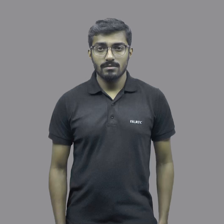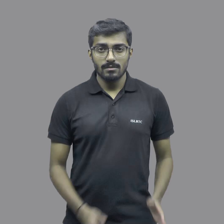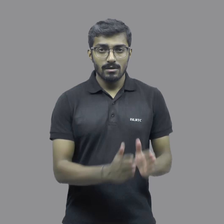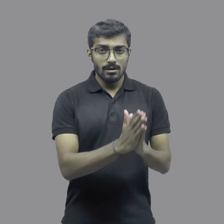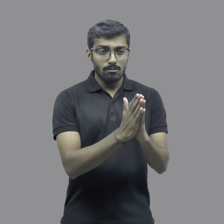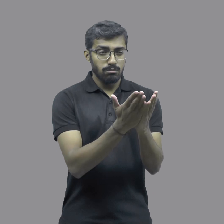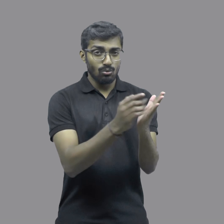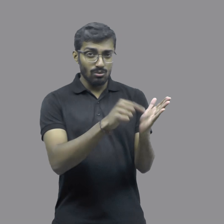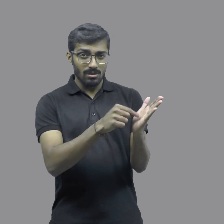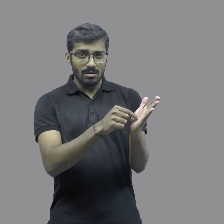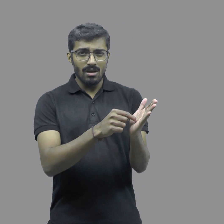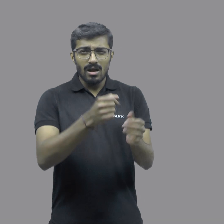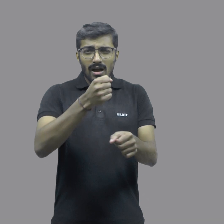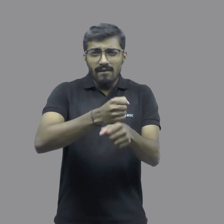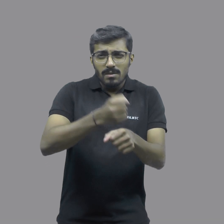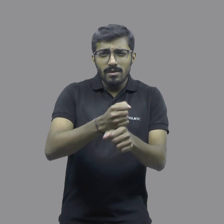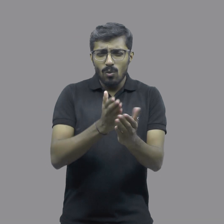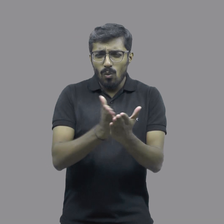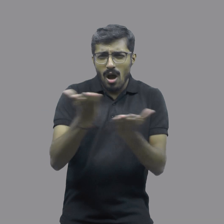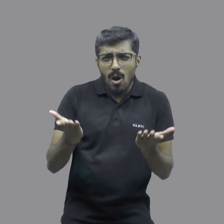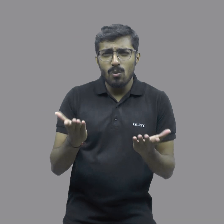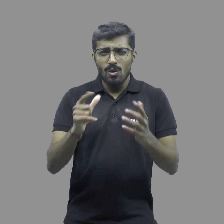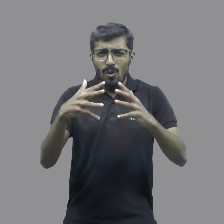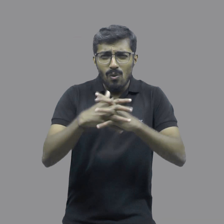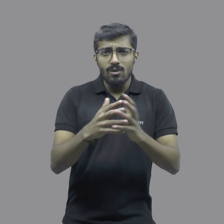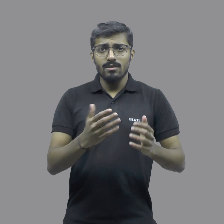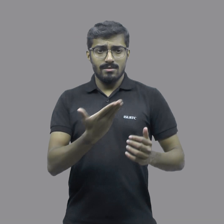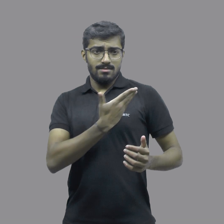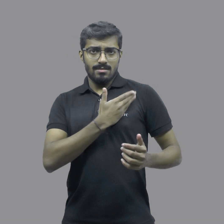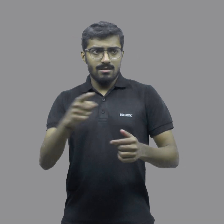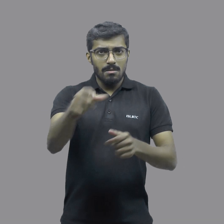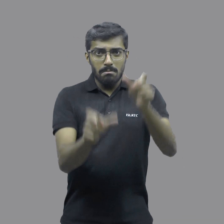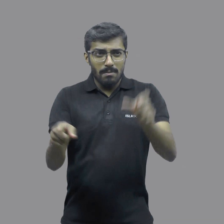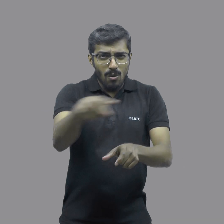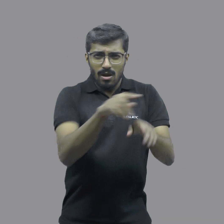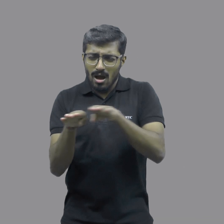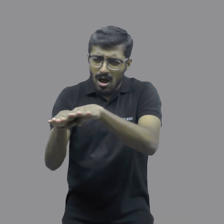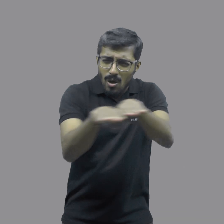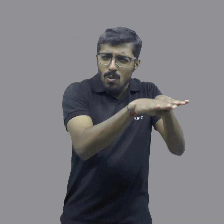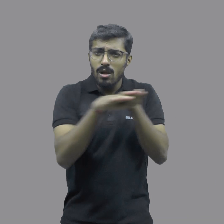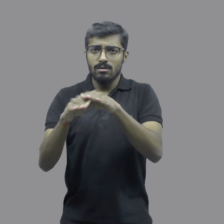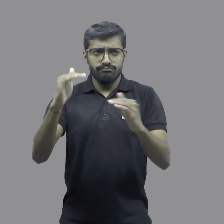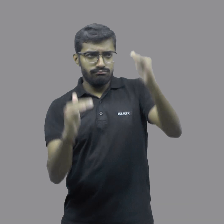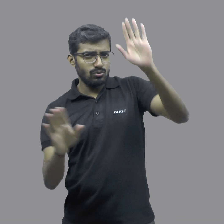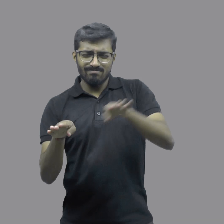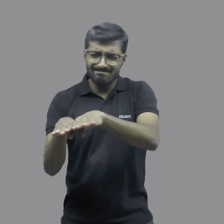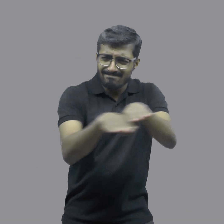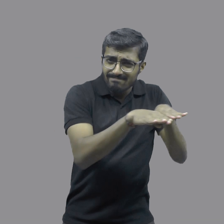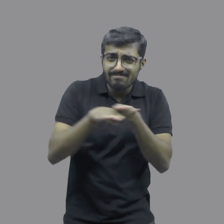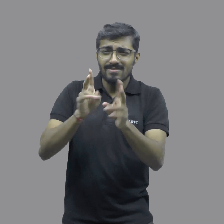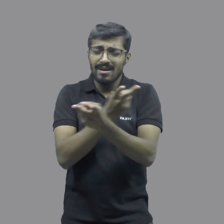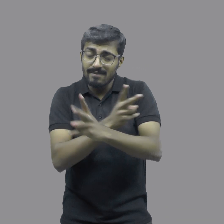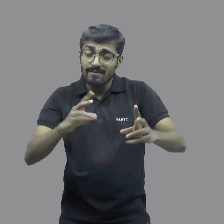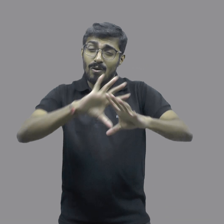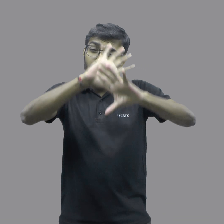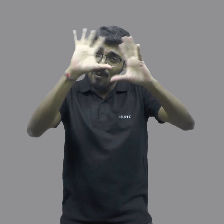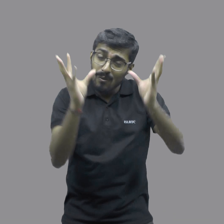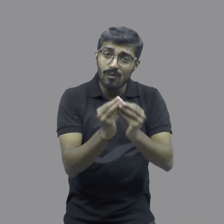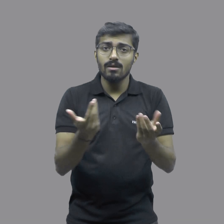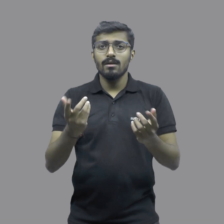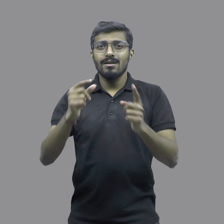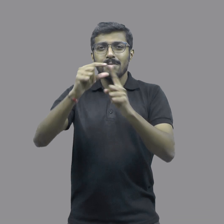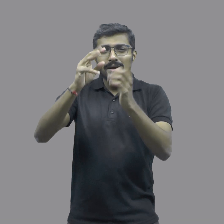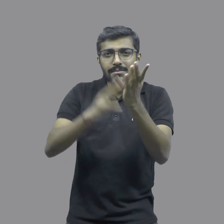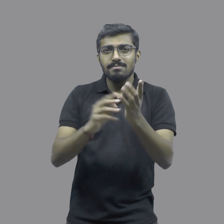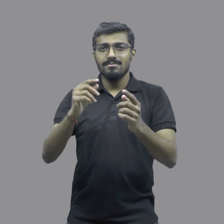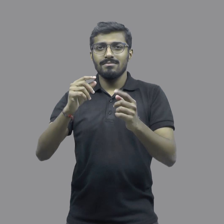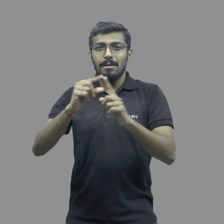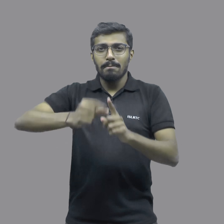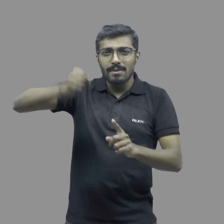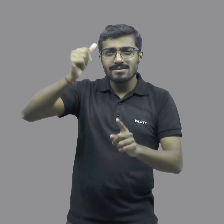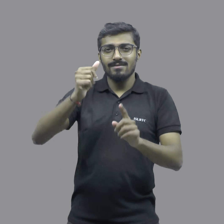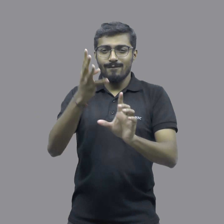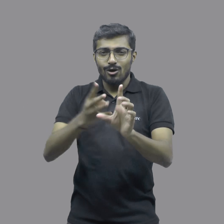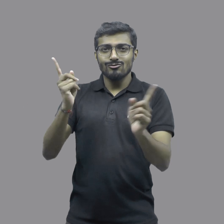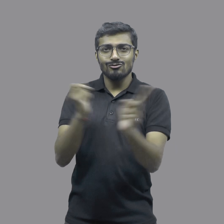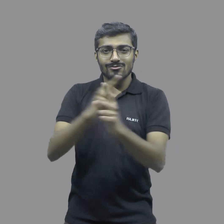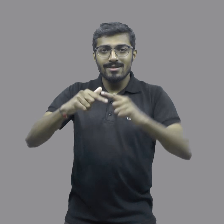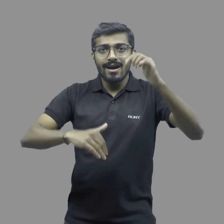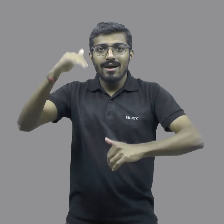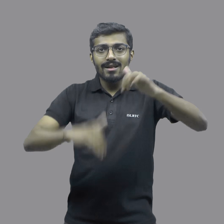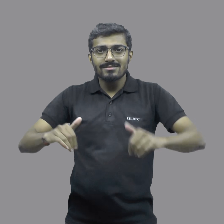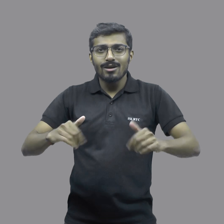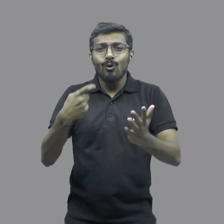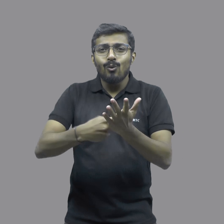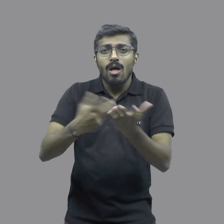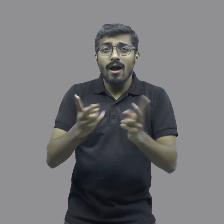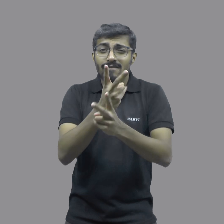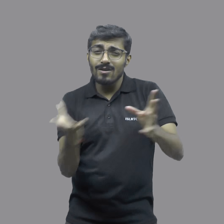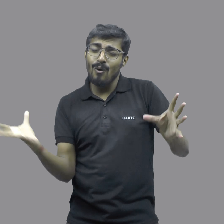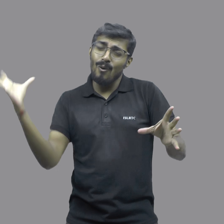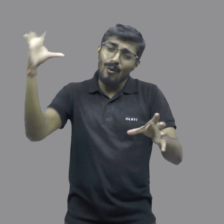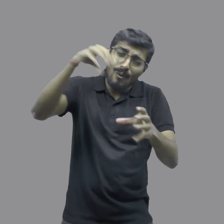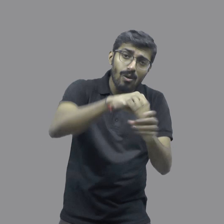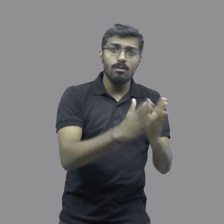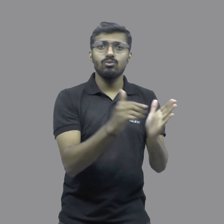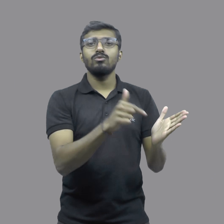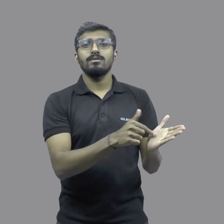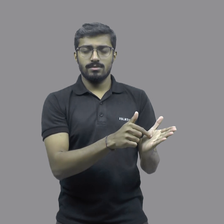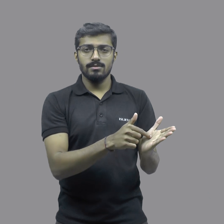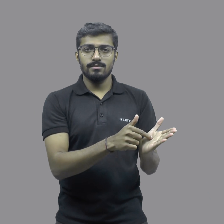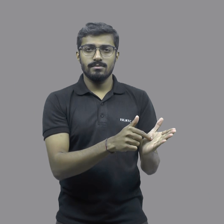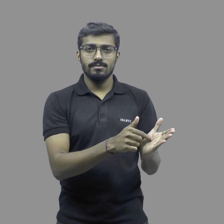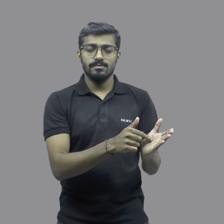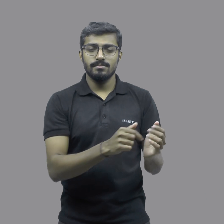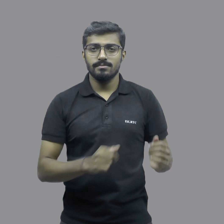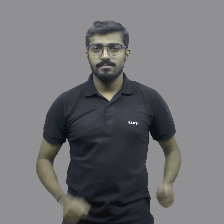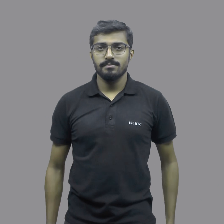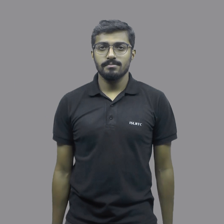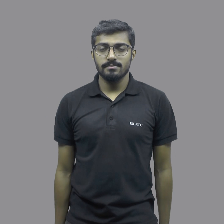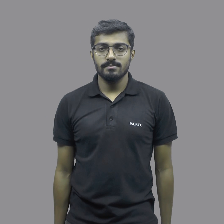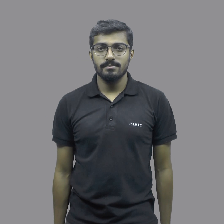Constitution